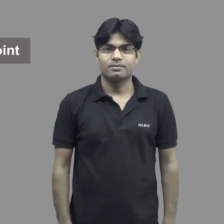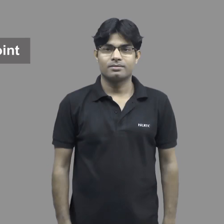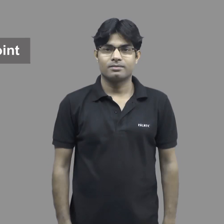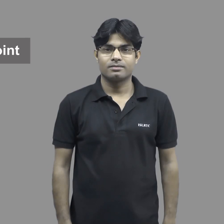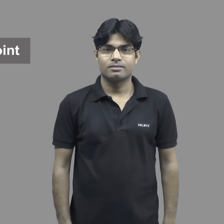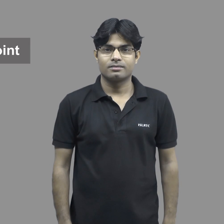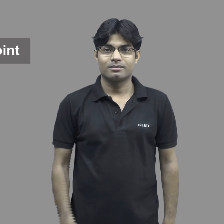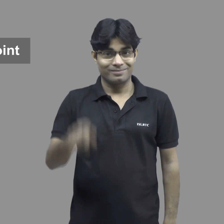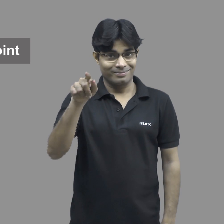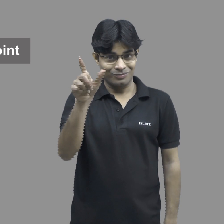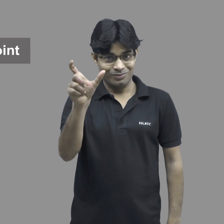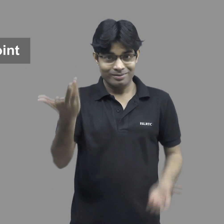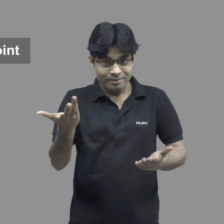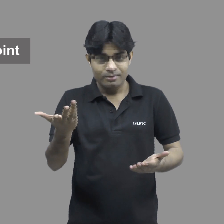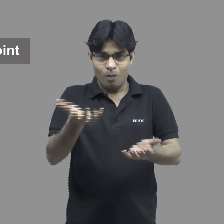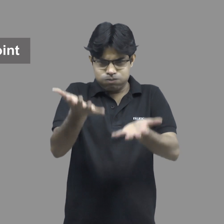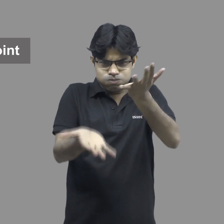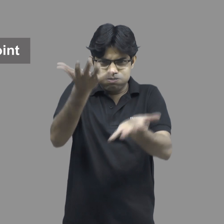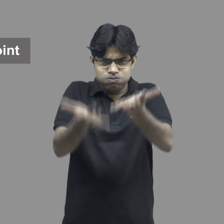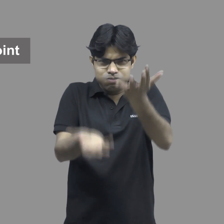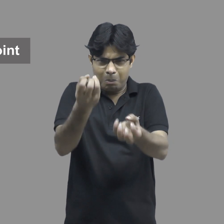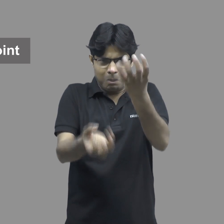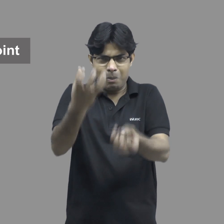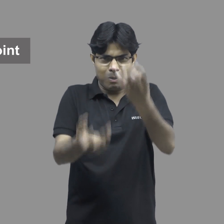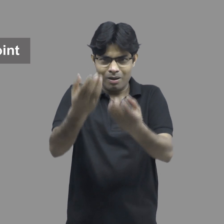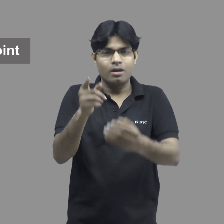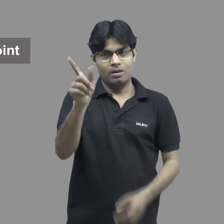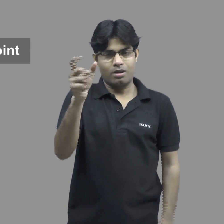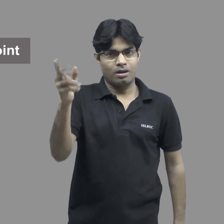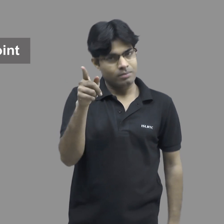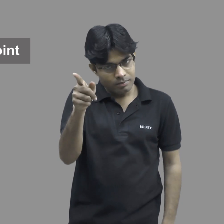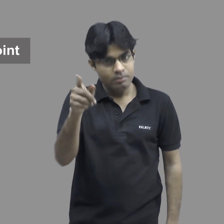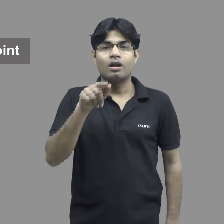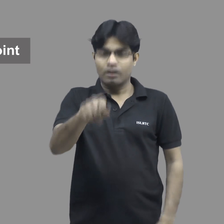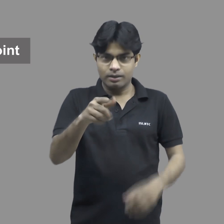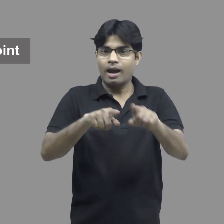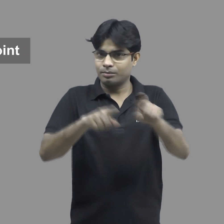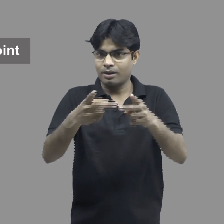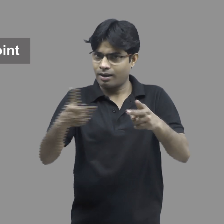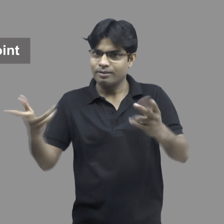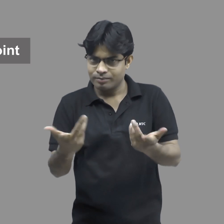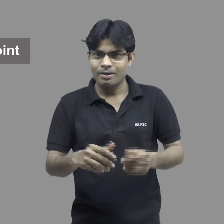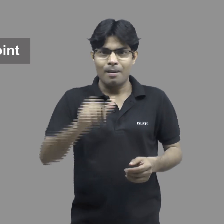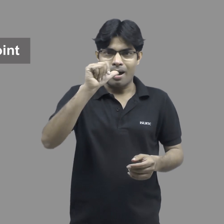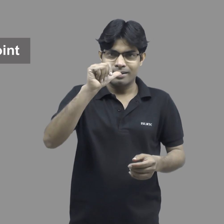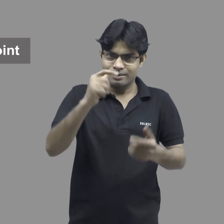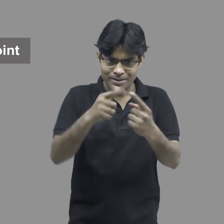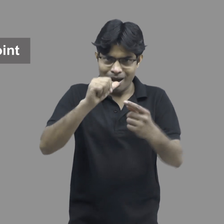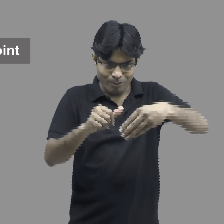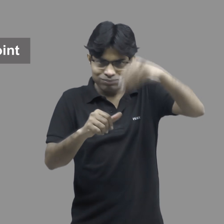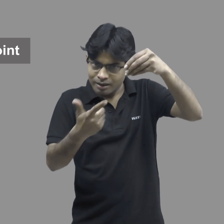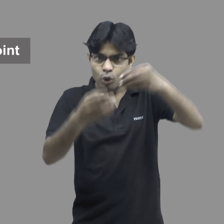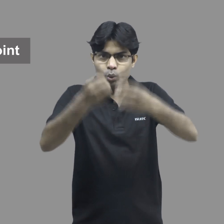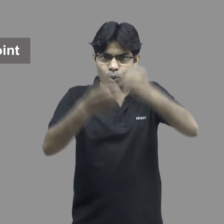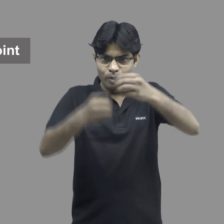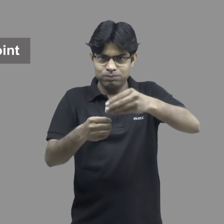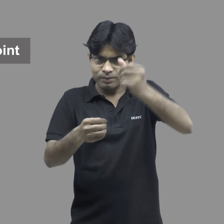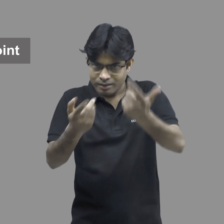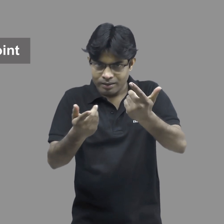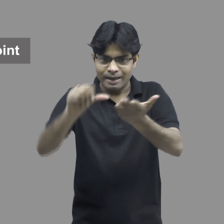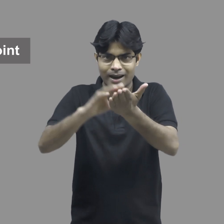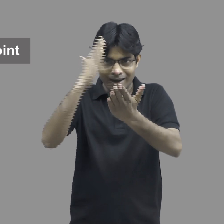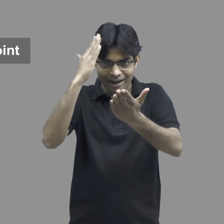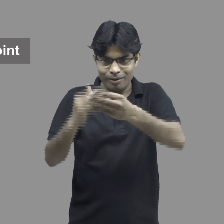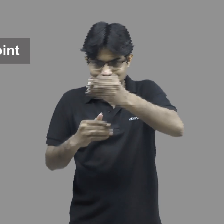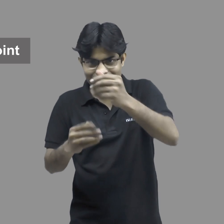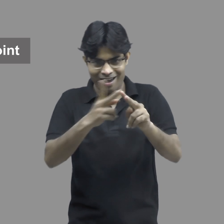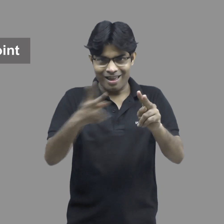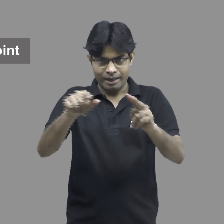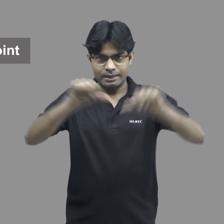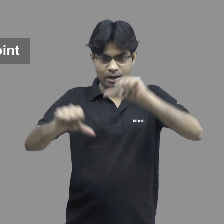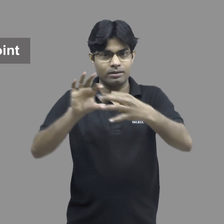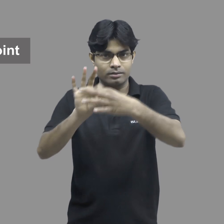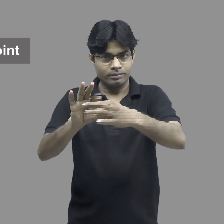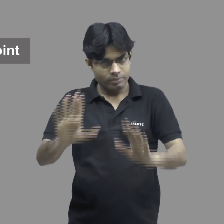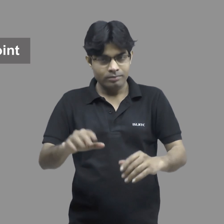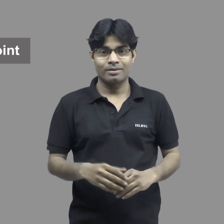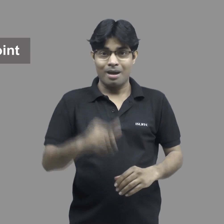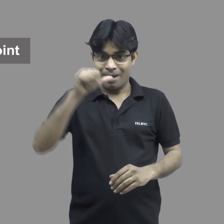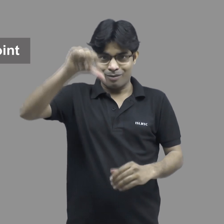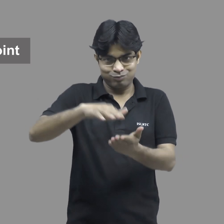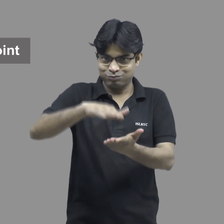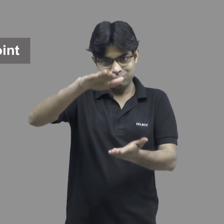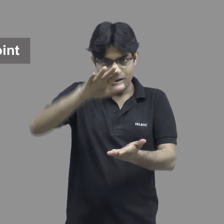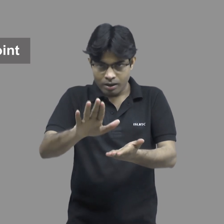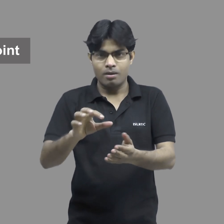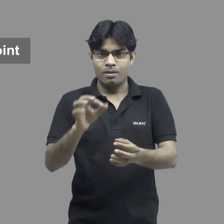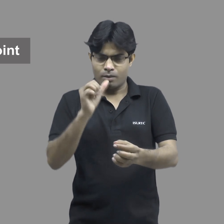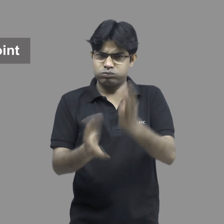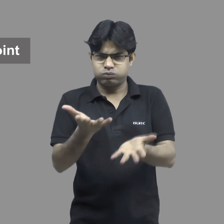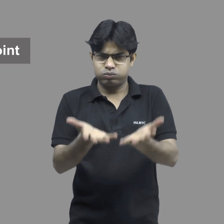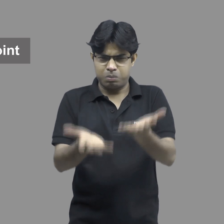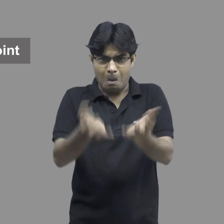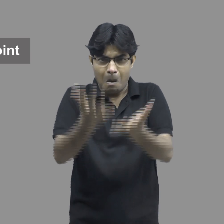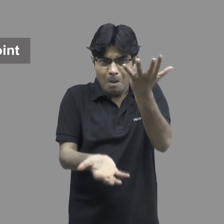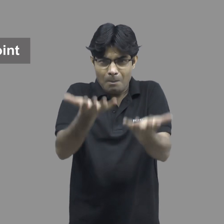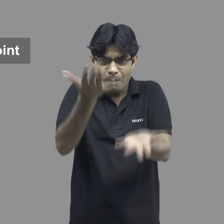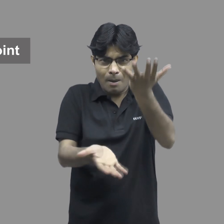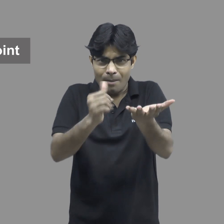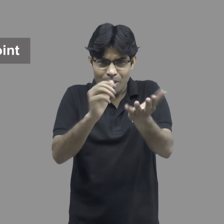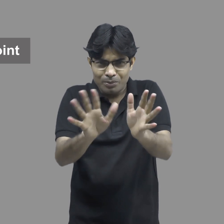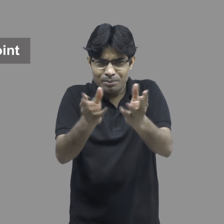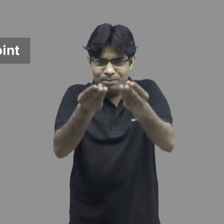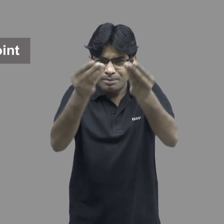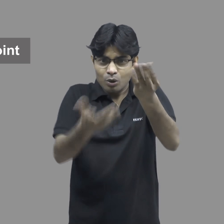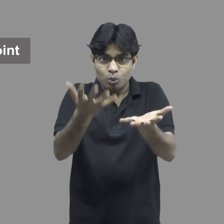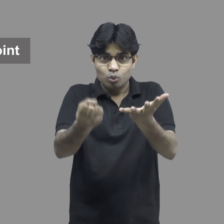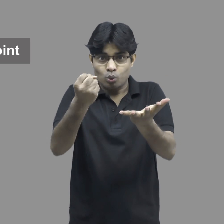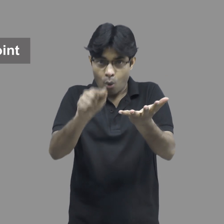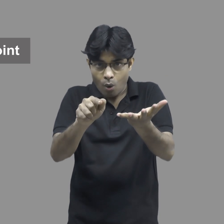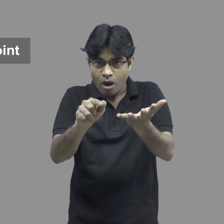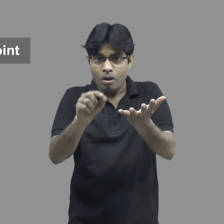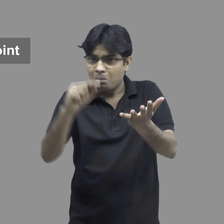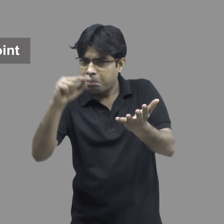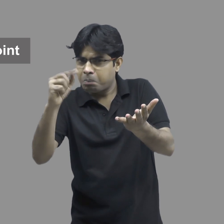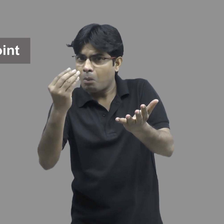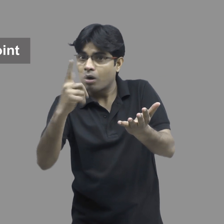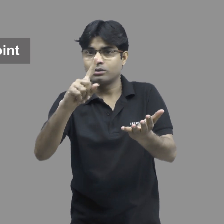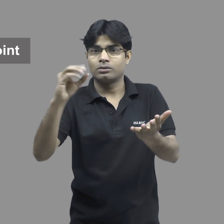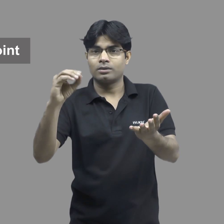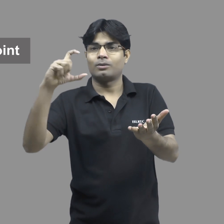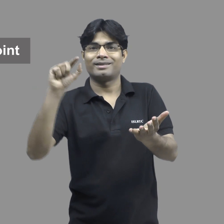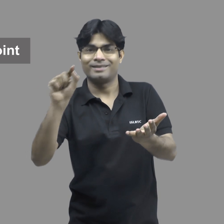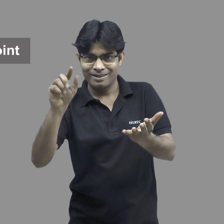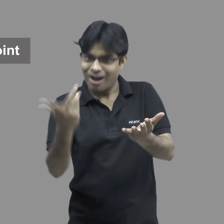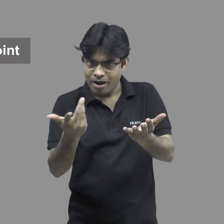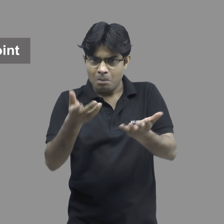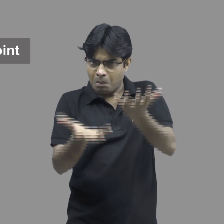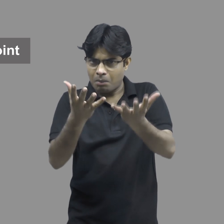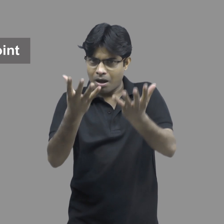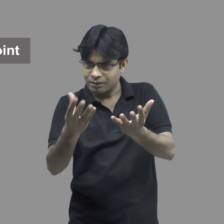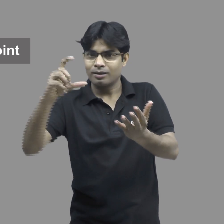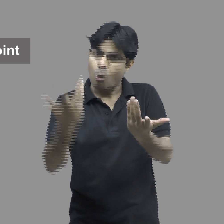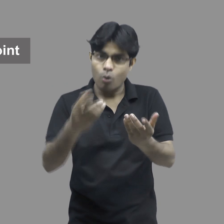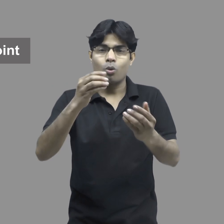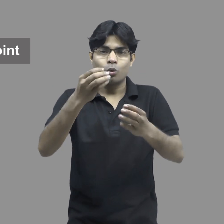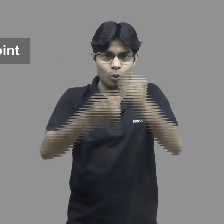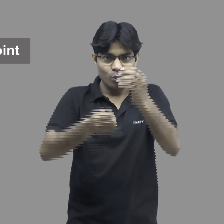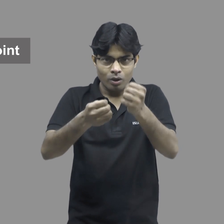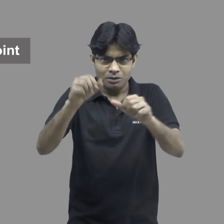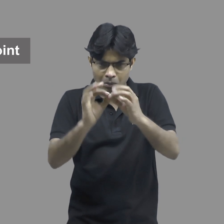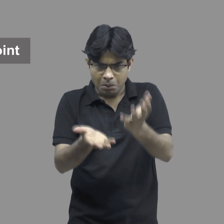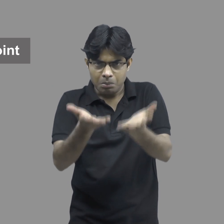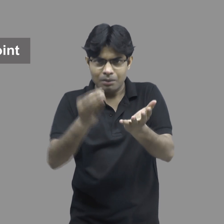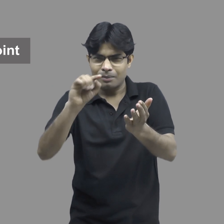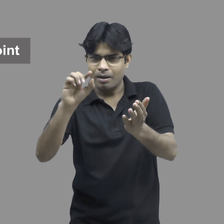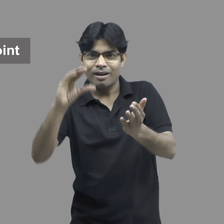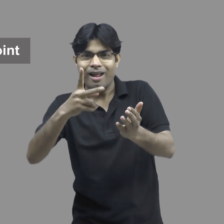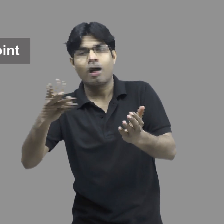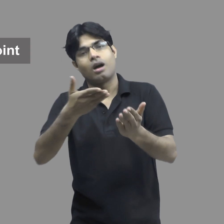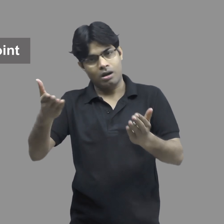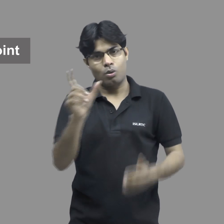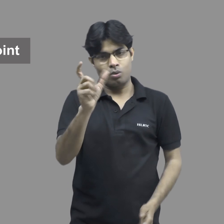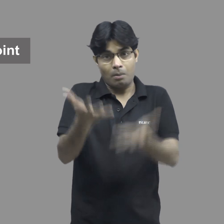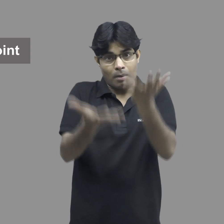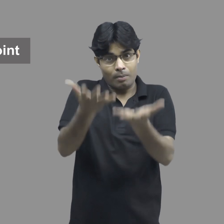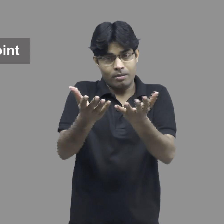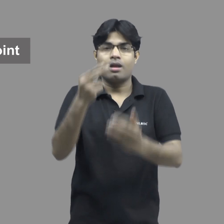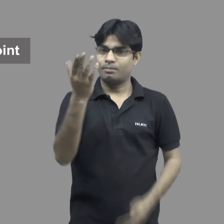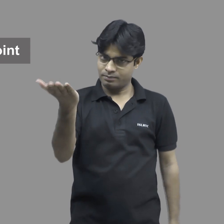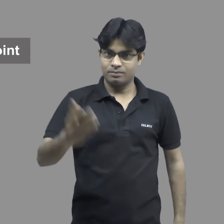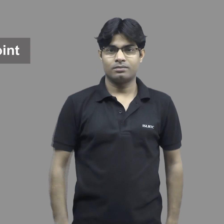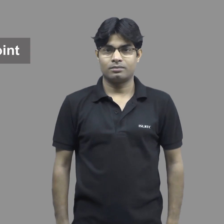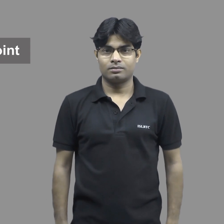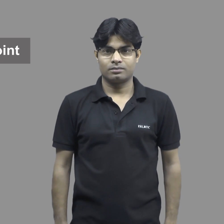Boiling point